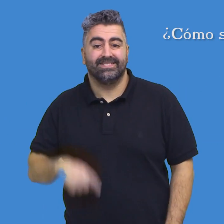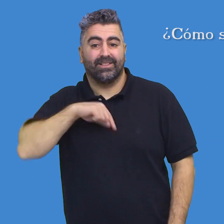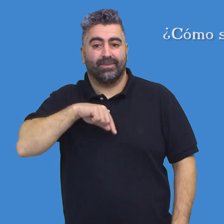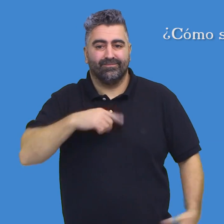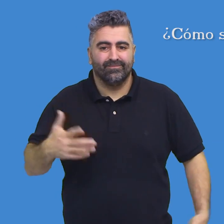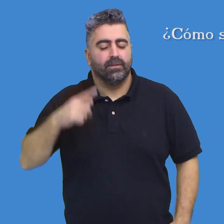sentir